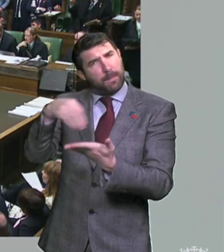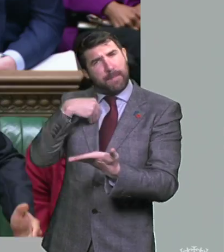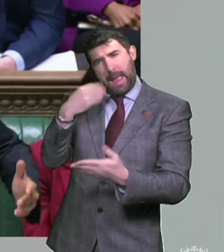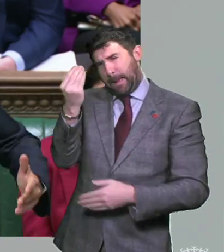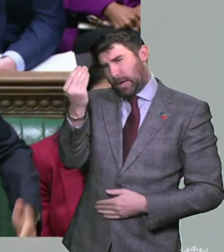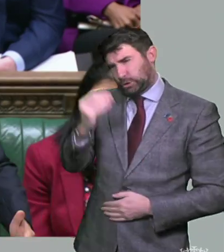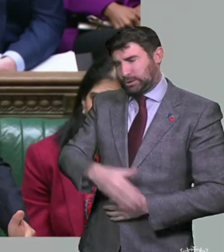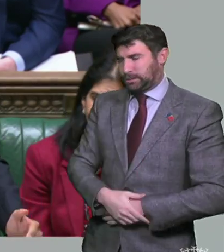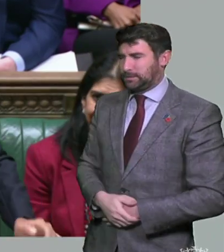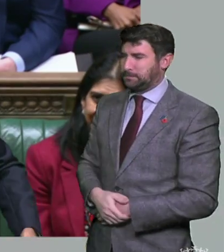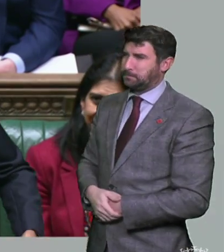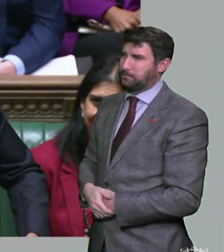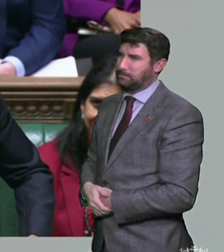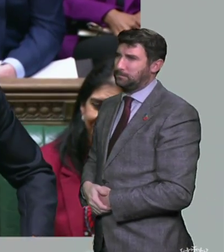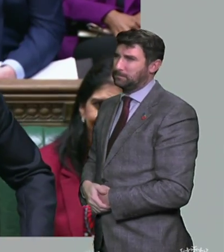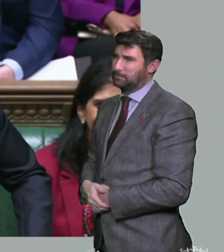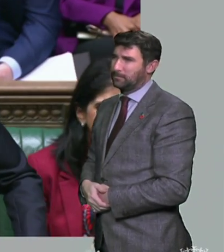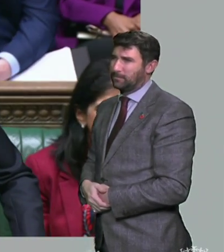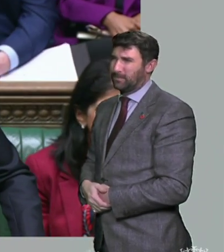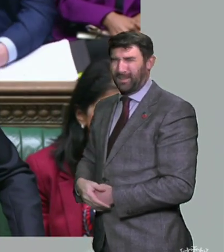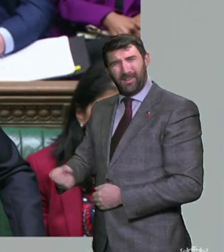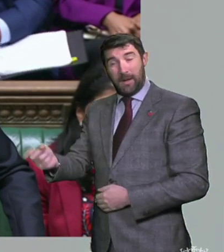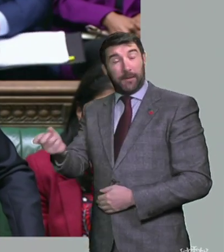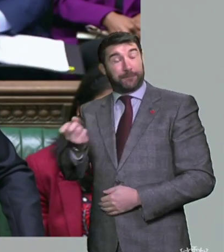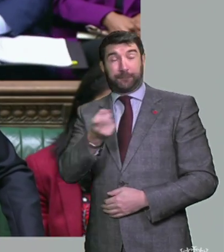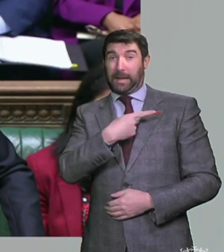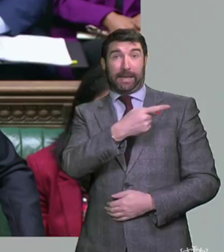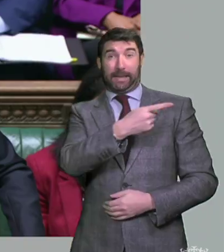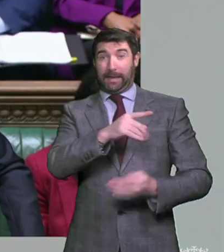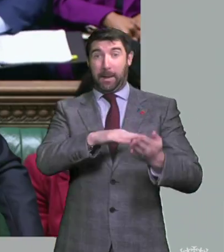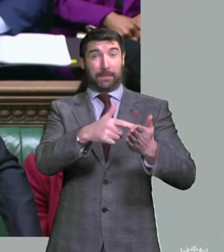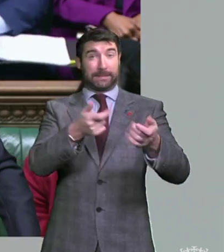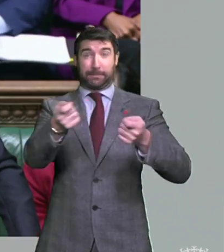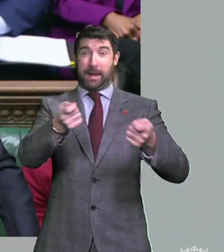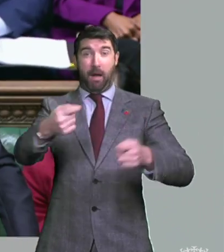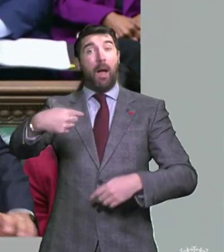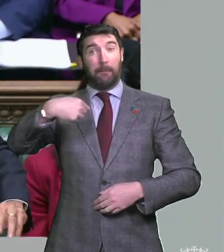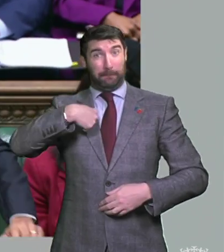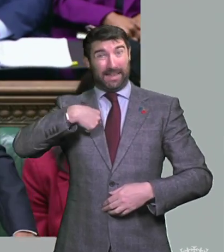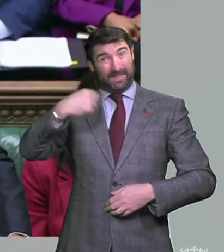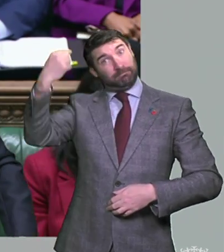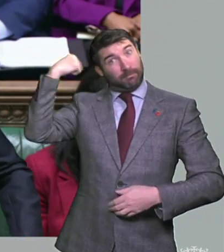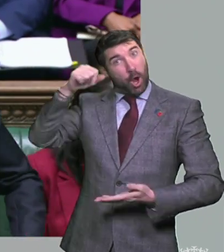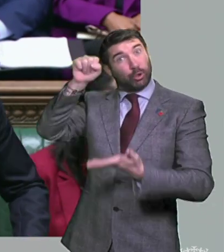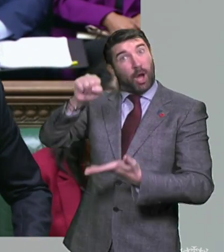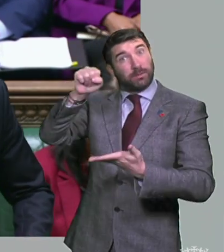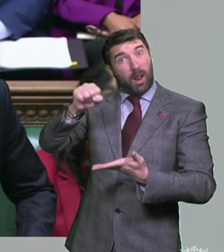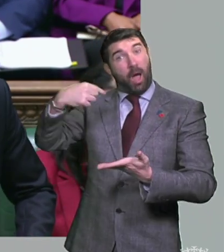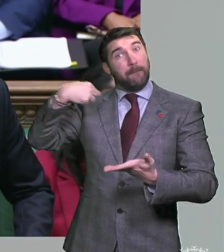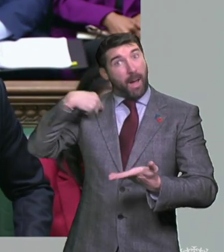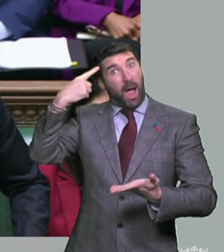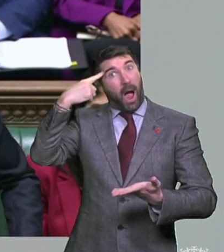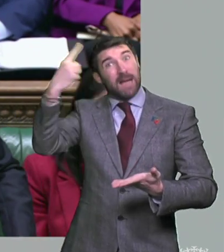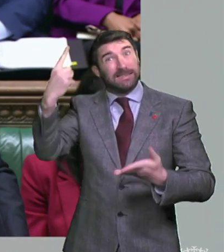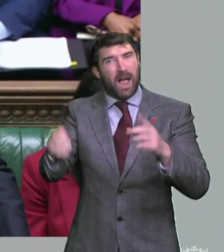I was the Chancellor who introduced an extra tax on the oil and gas companies.